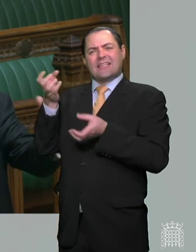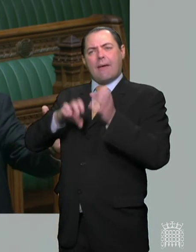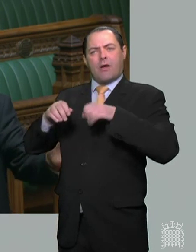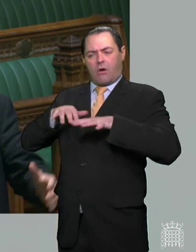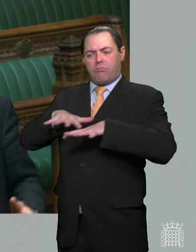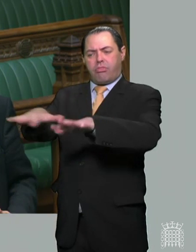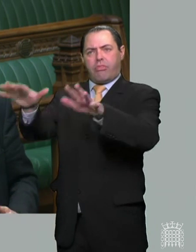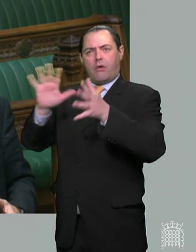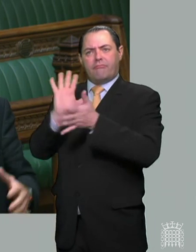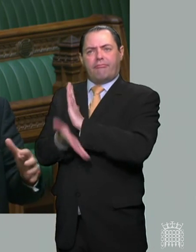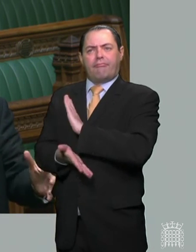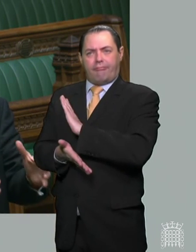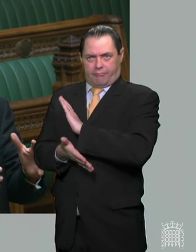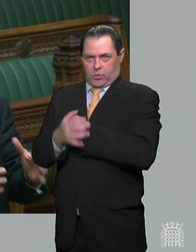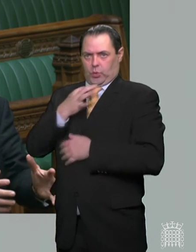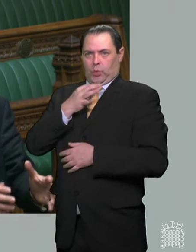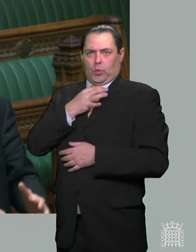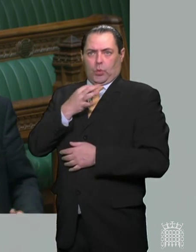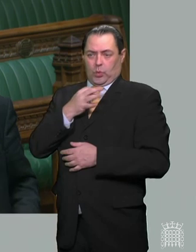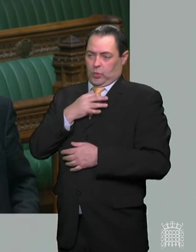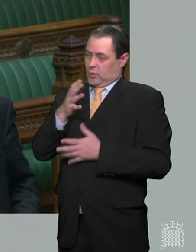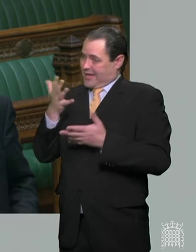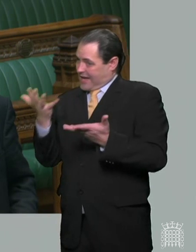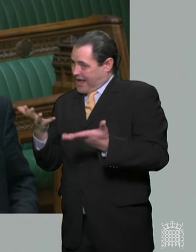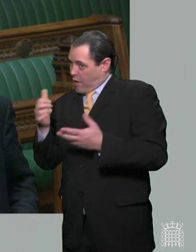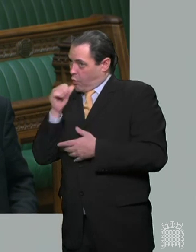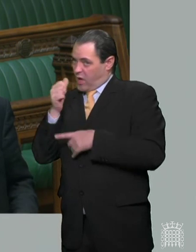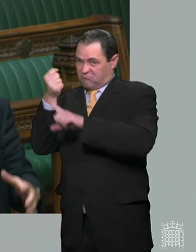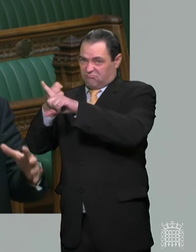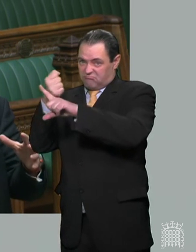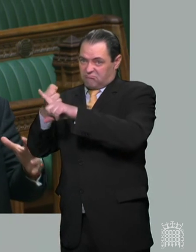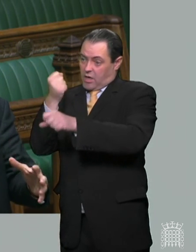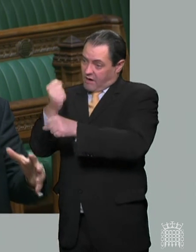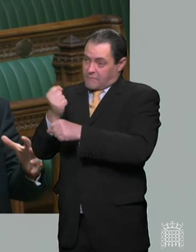Will my right honourable Friend press colleagues in the Government and in No.